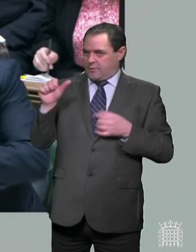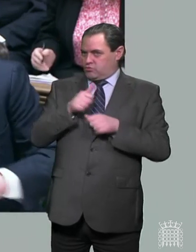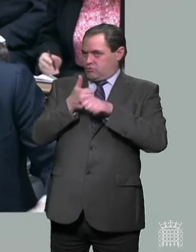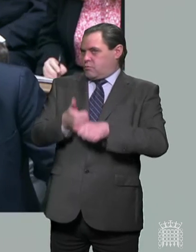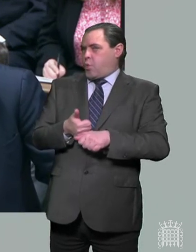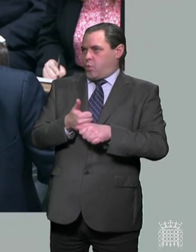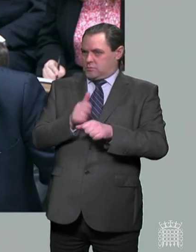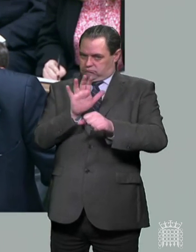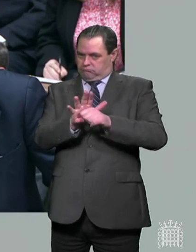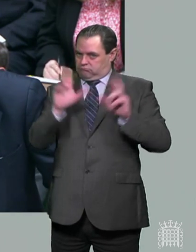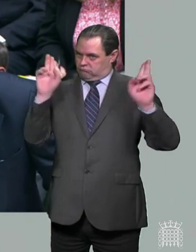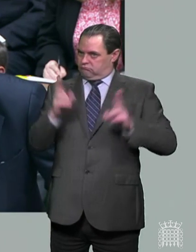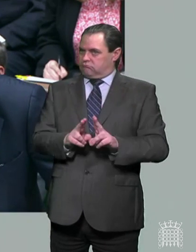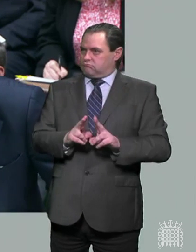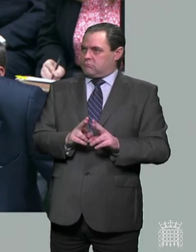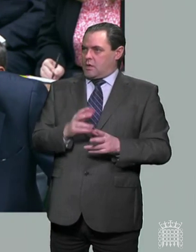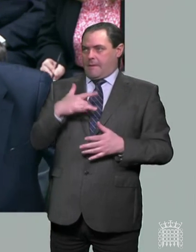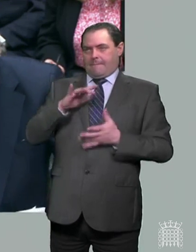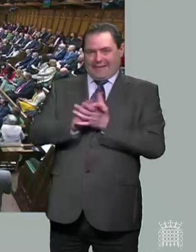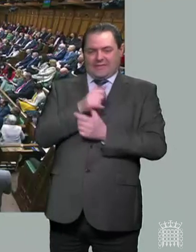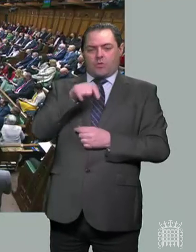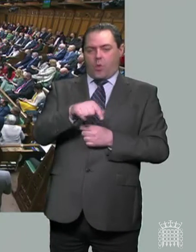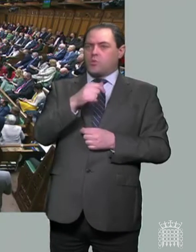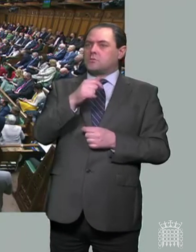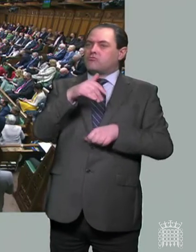I am proud that those numbers have come down by 17%.